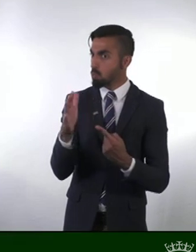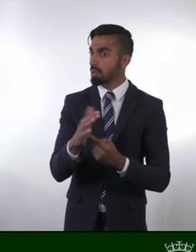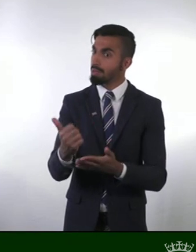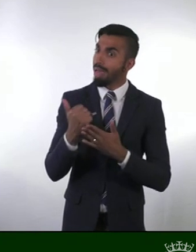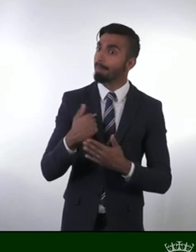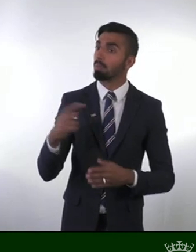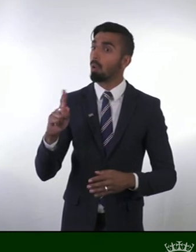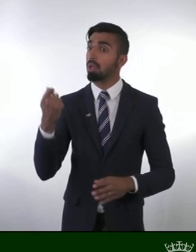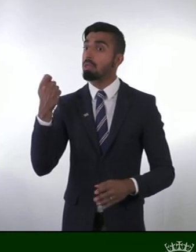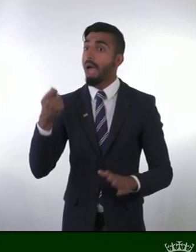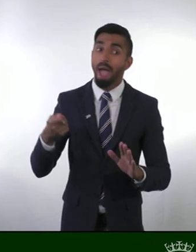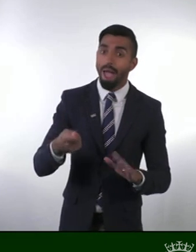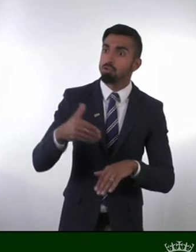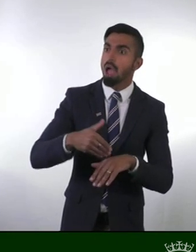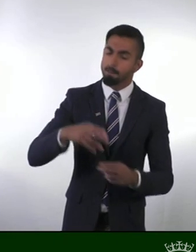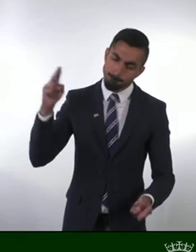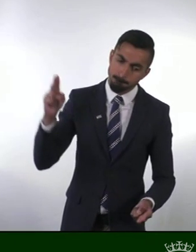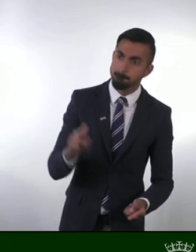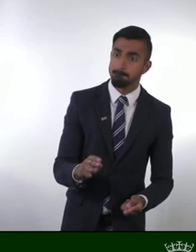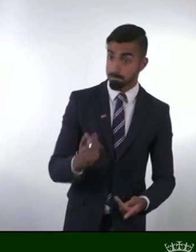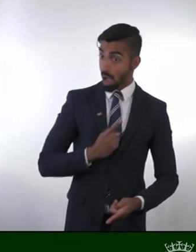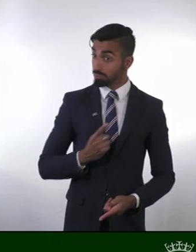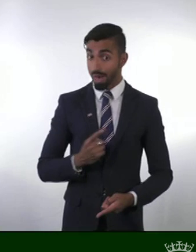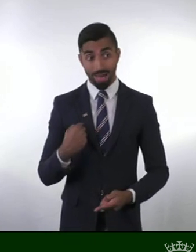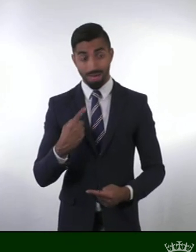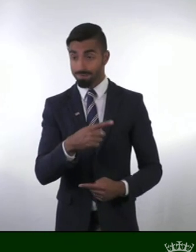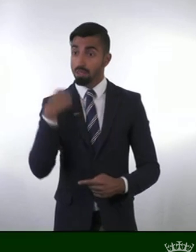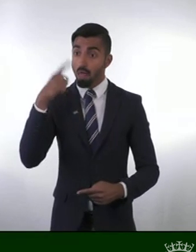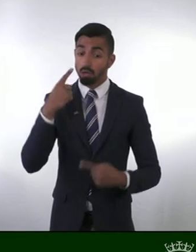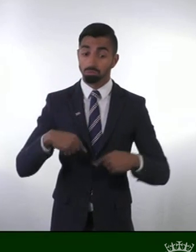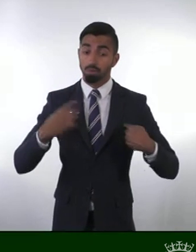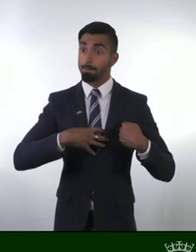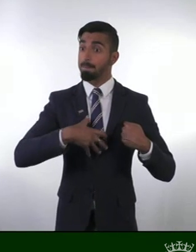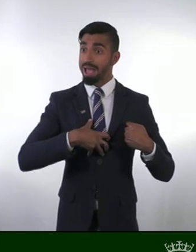It does work. It worked for us when I was running London and it must work now.